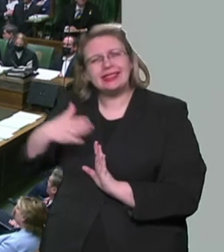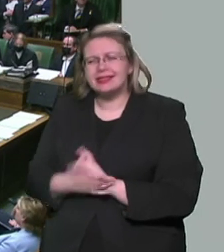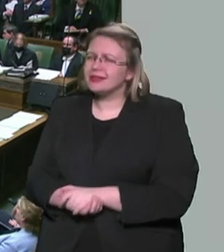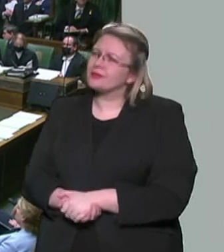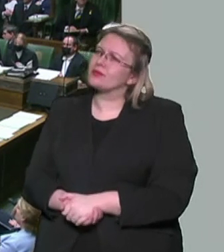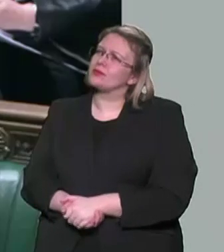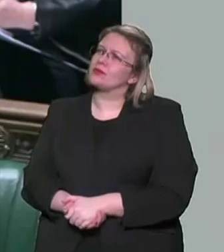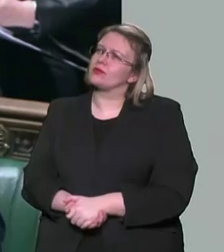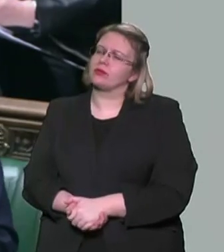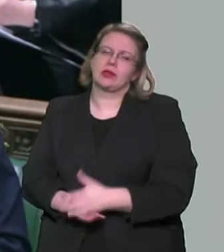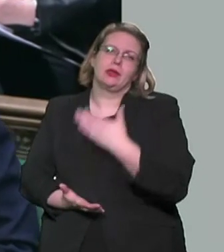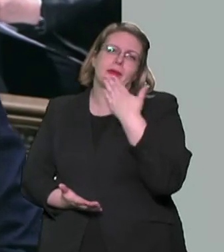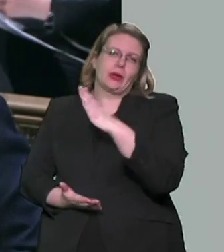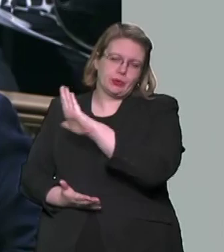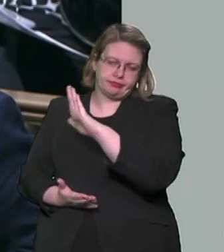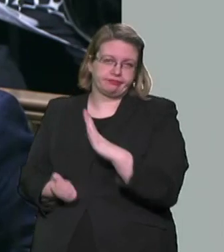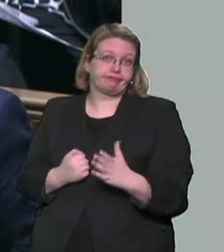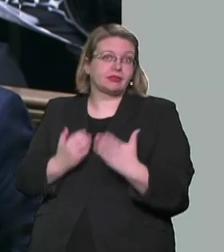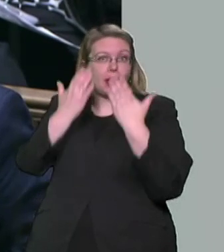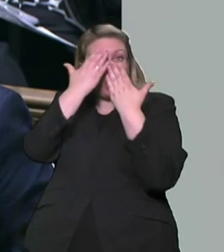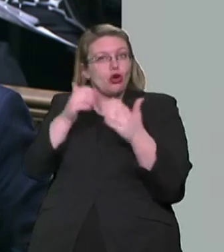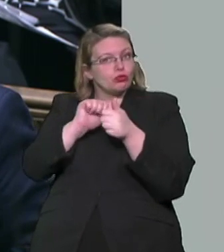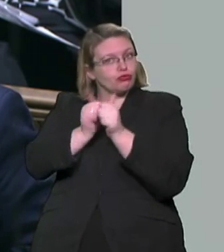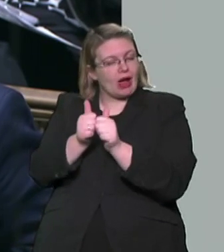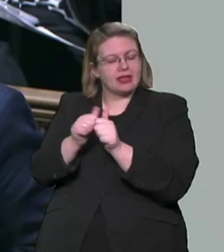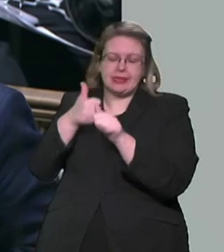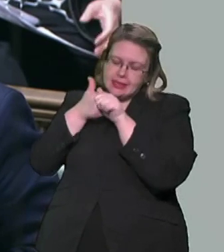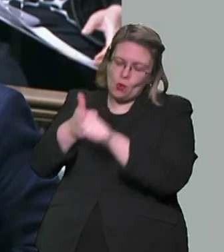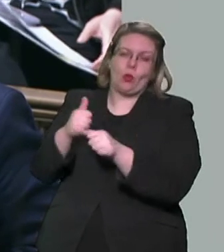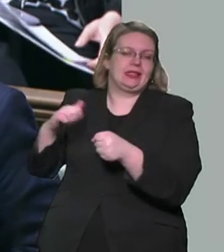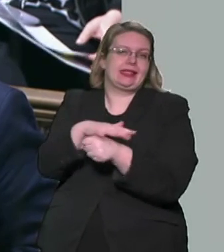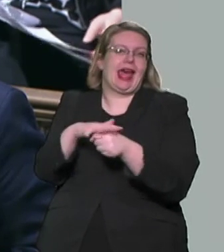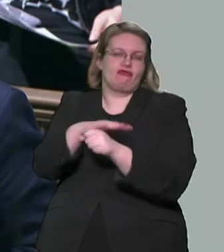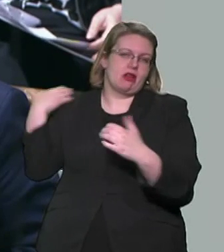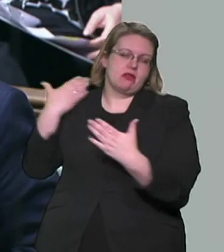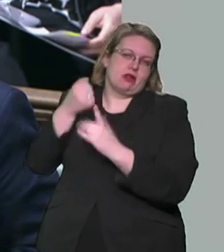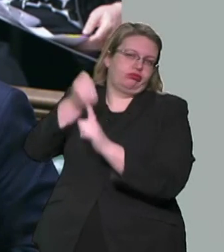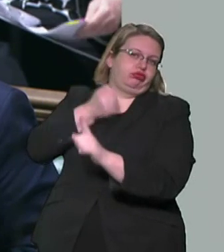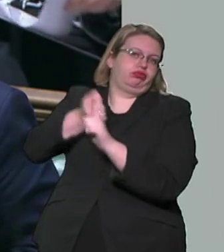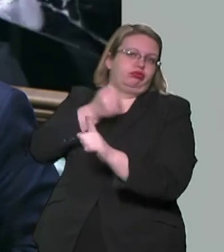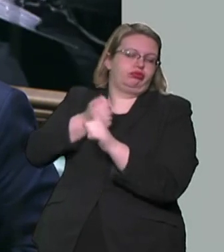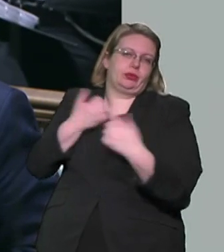My honourable Friend is a doughty campaigner for his constituency.